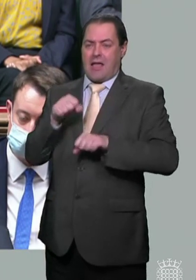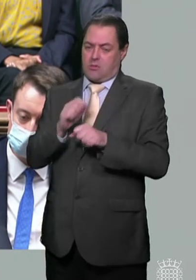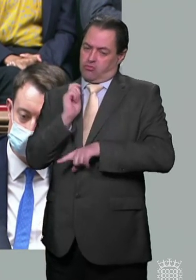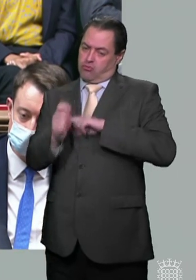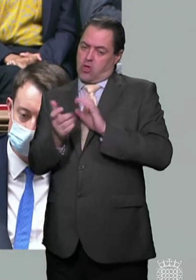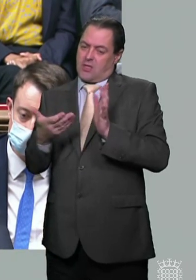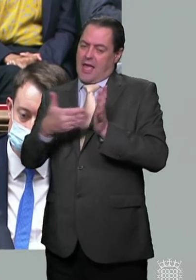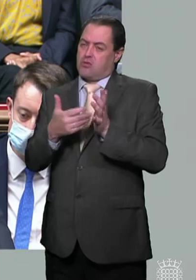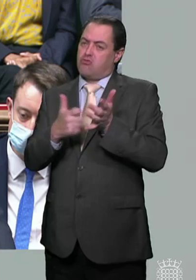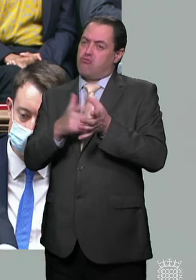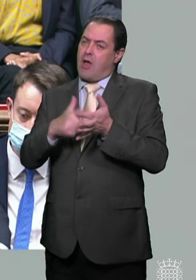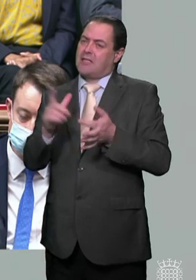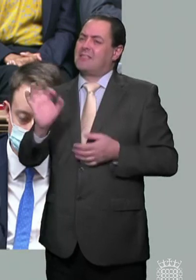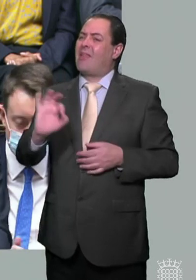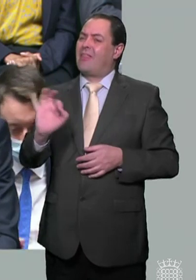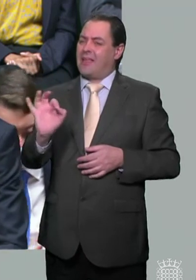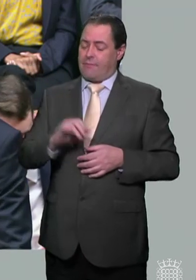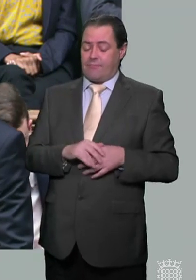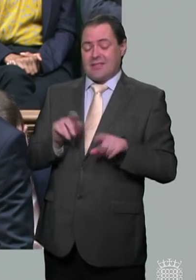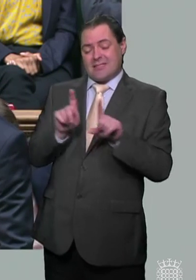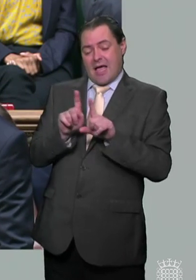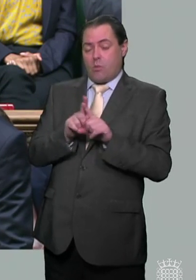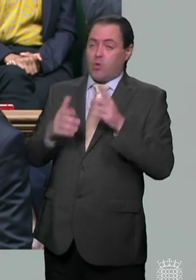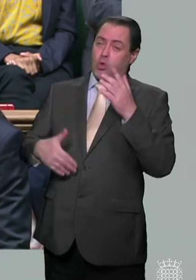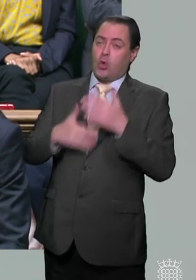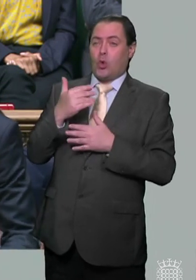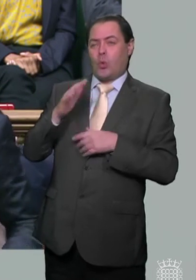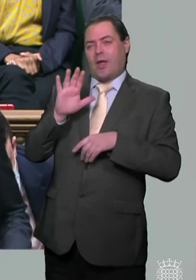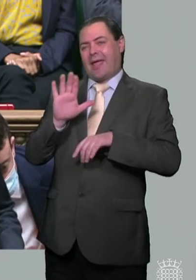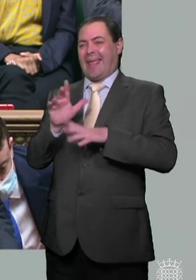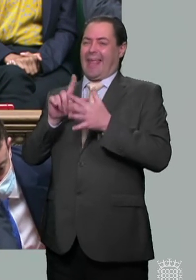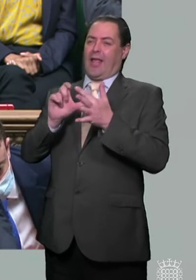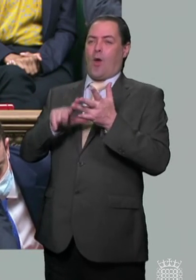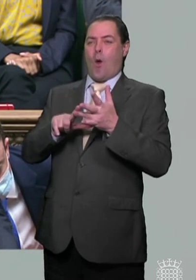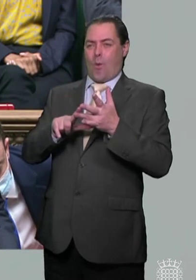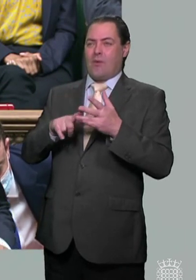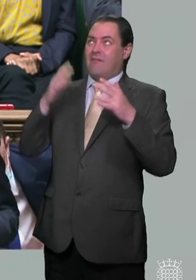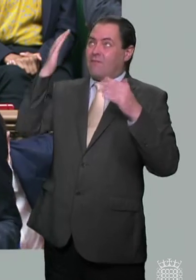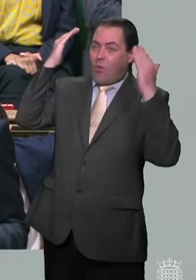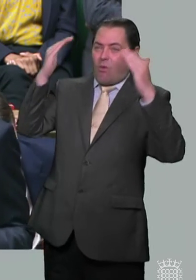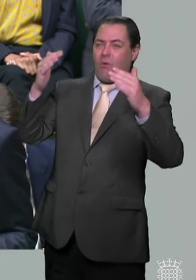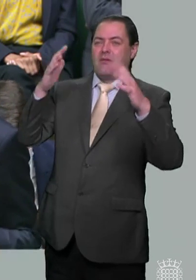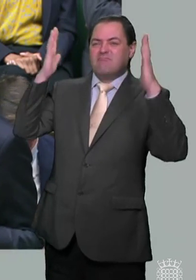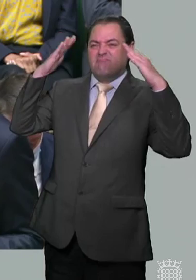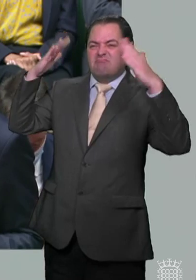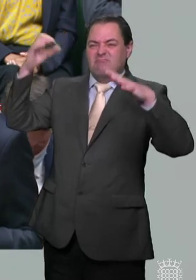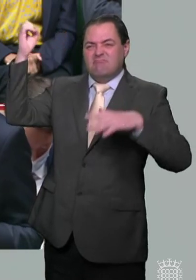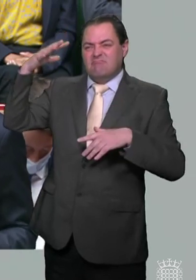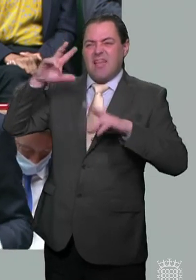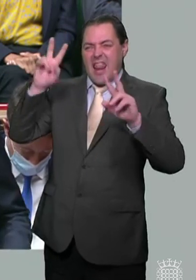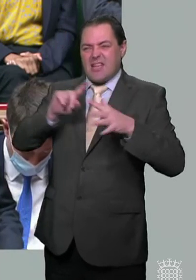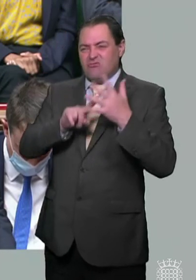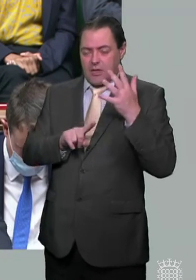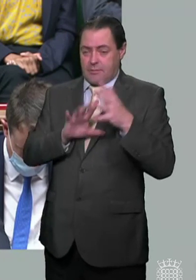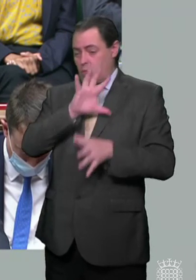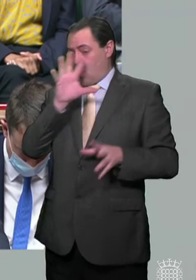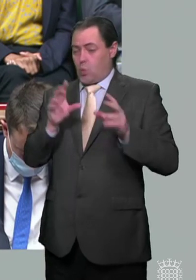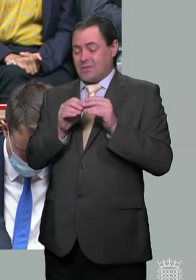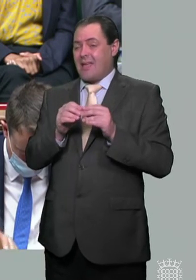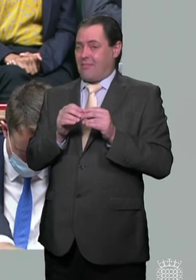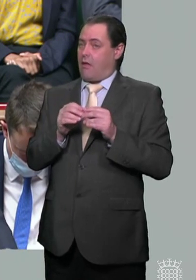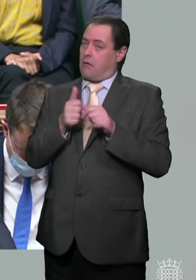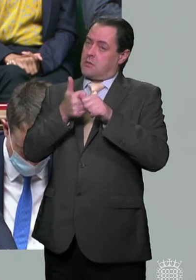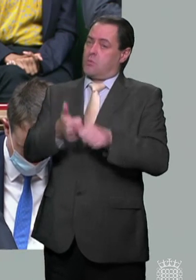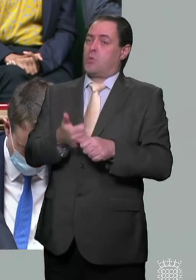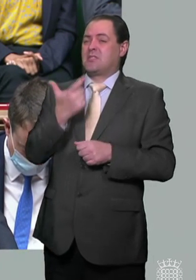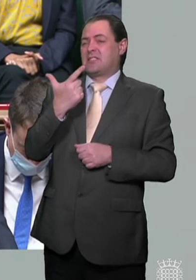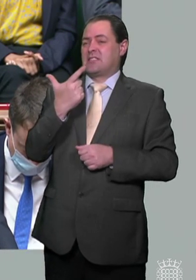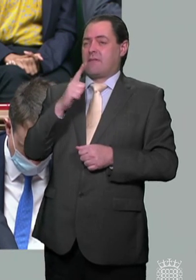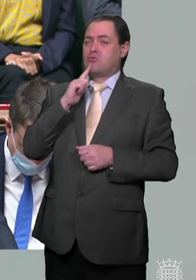Together with the new green investment relief, we are introducing investment incentives totalling £750 million.